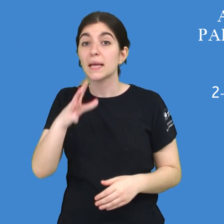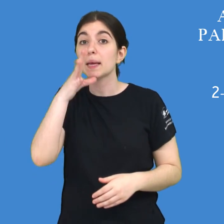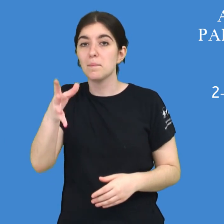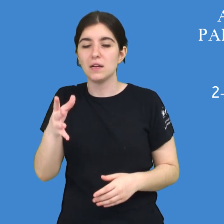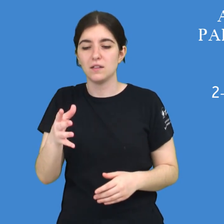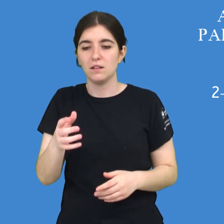motivo